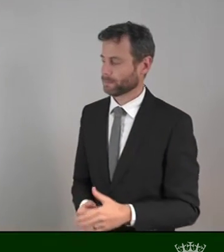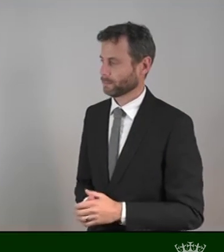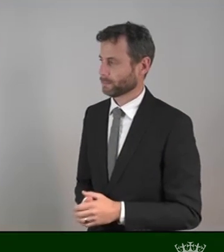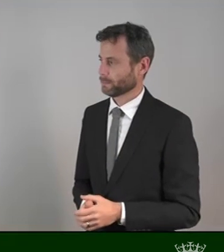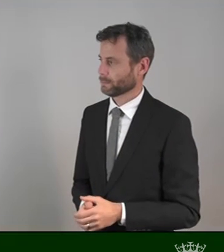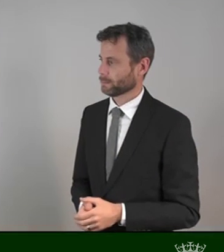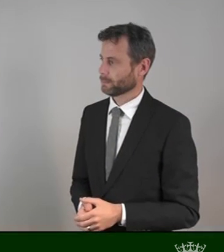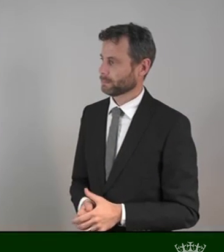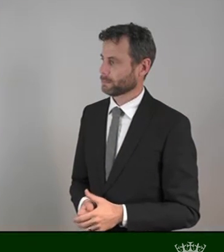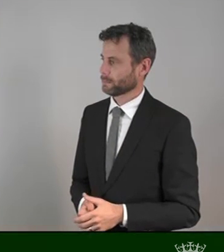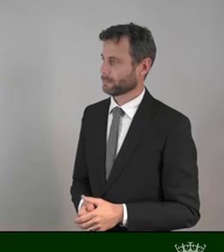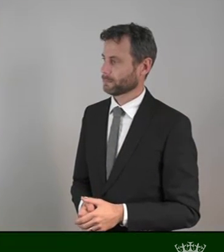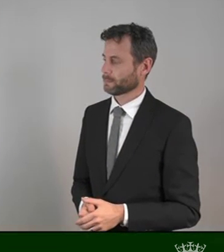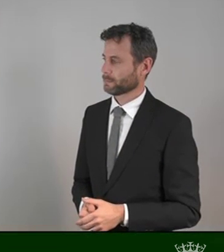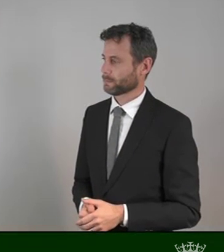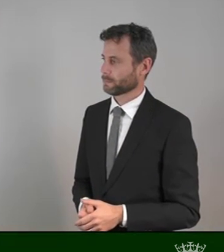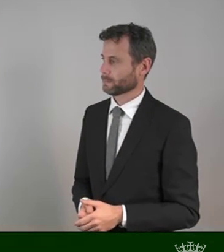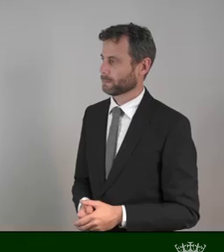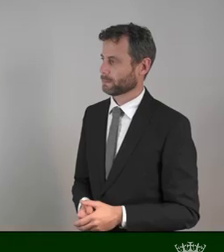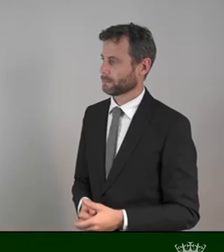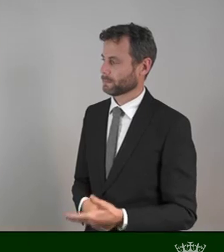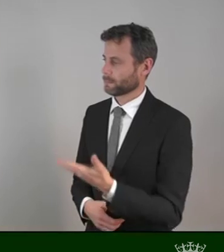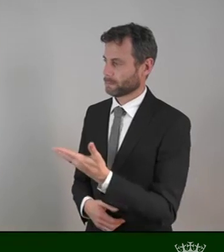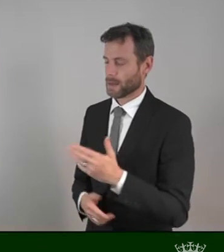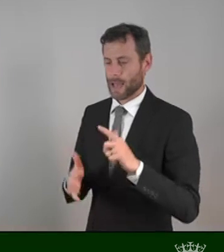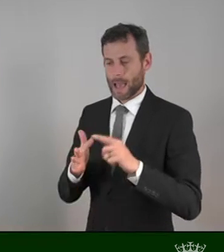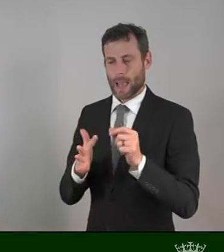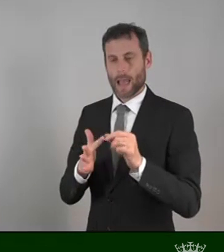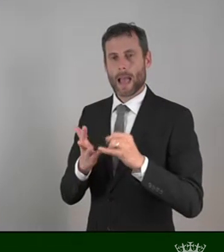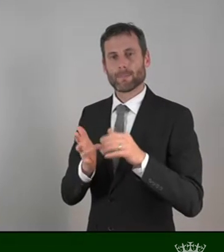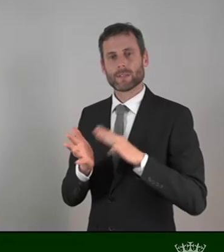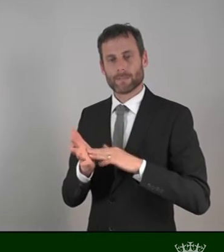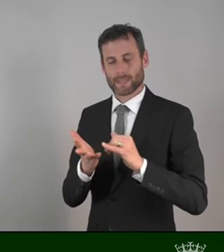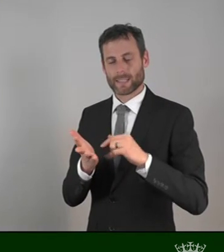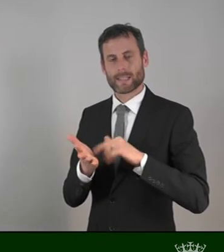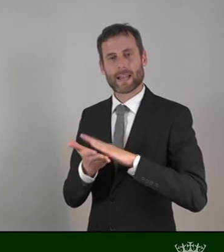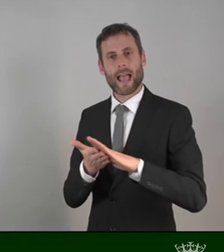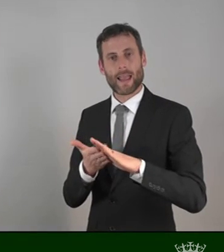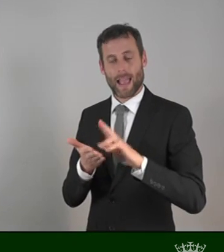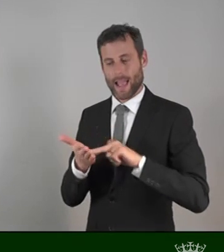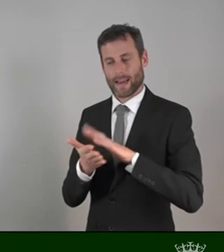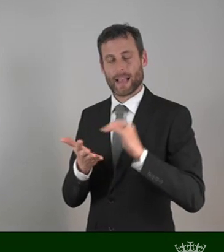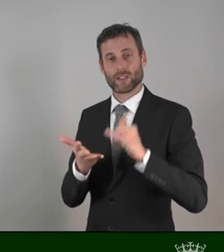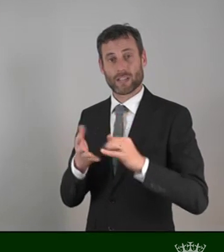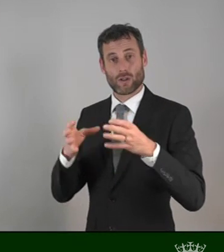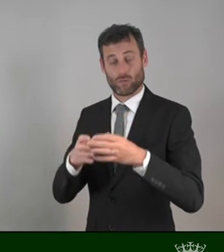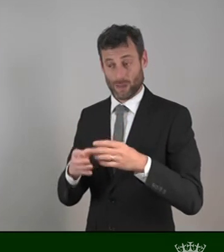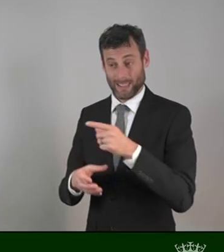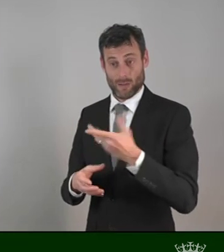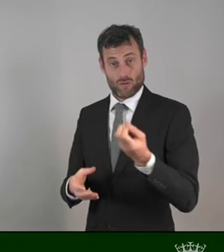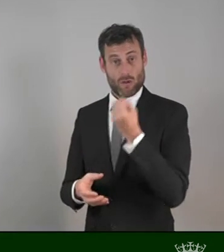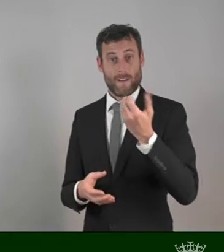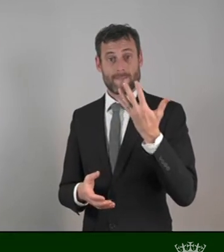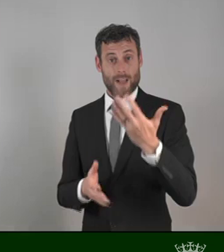Epsom and St Helier University Hospitals NHS Trust is receiving £500 million thanks to this Conservative Government.